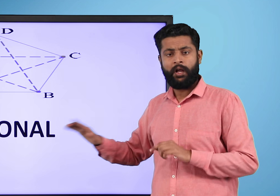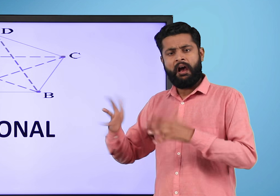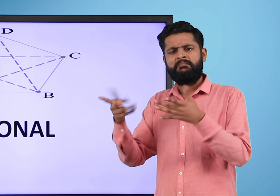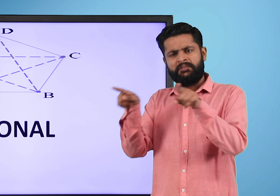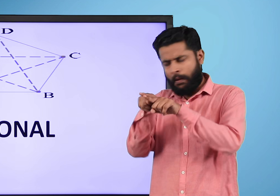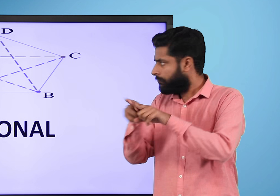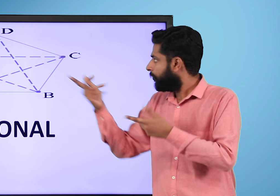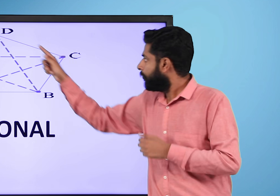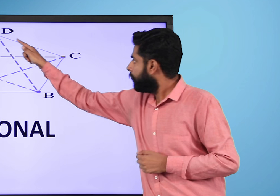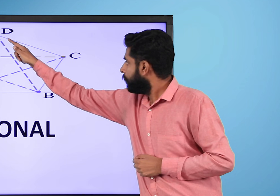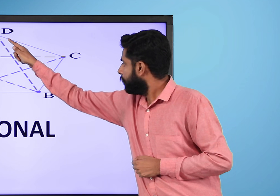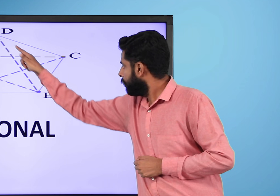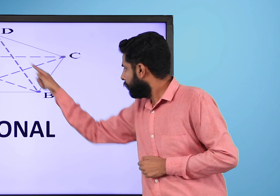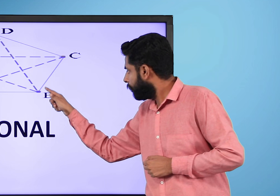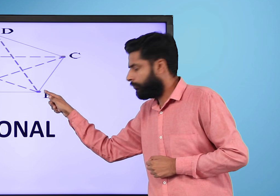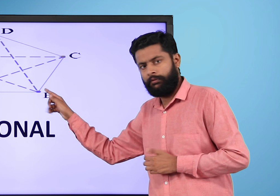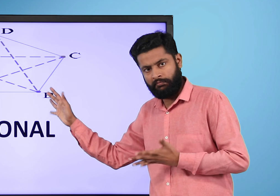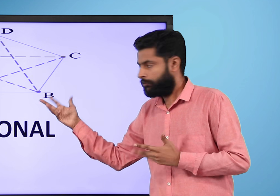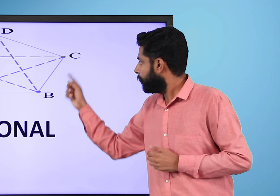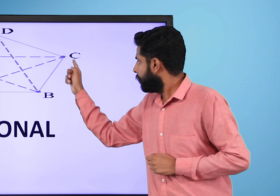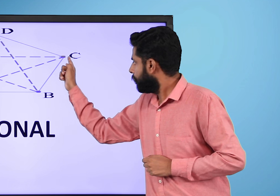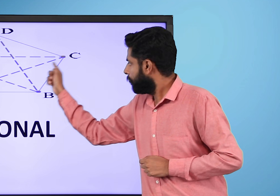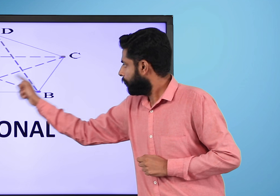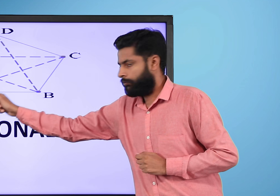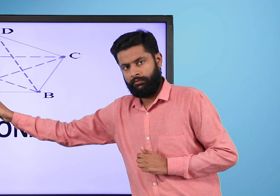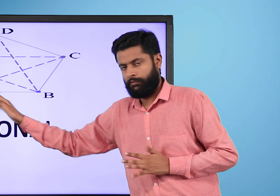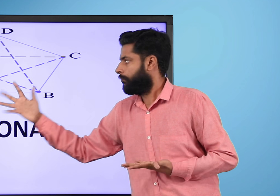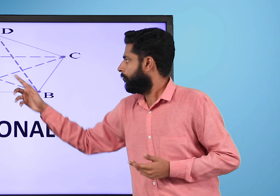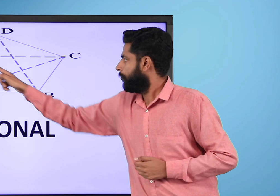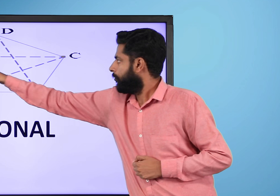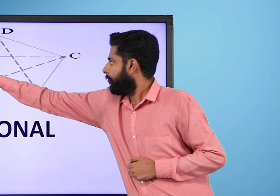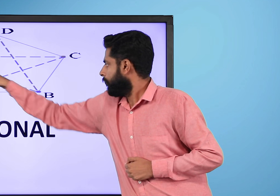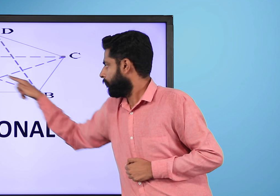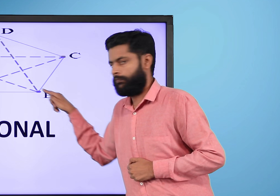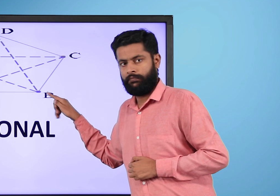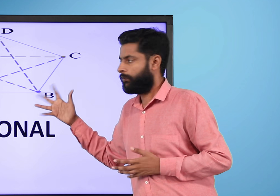Similarly, the other line are also diagonals.